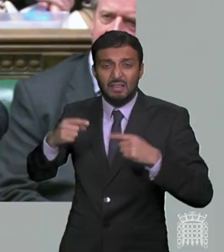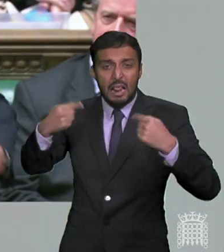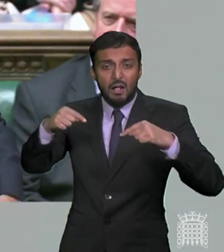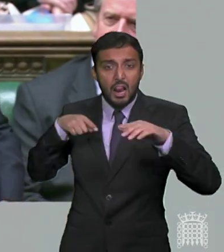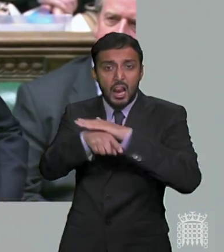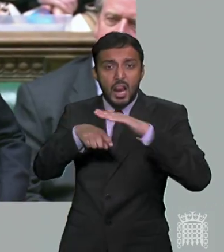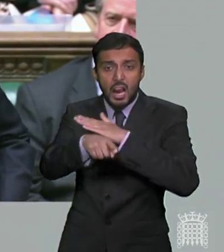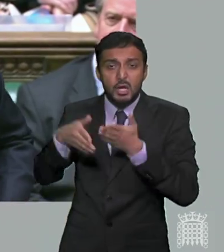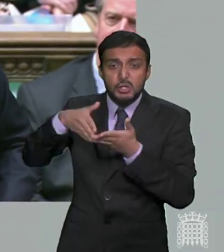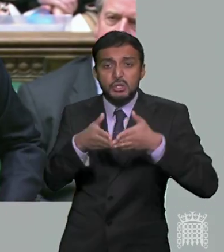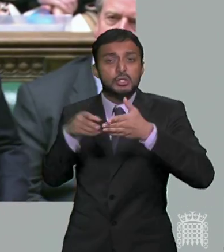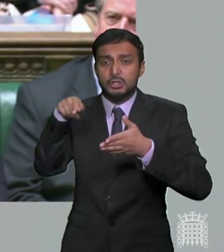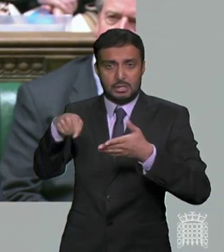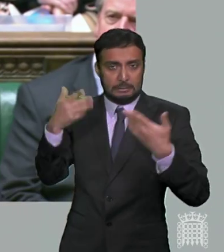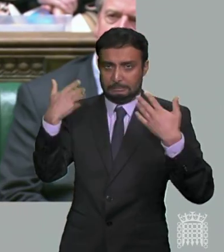In the same four weeks, all we have—